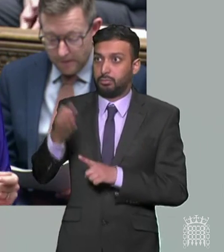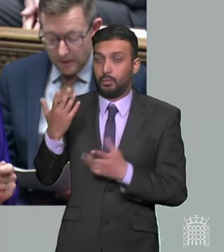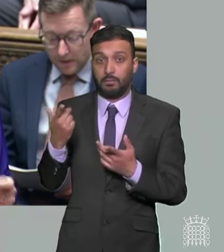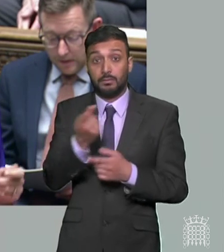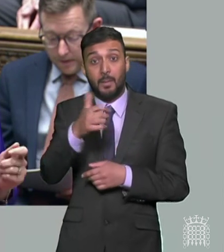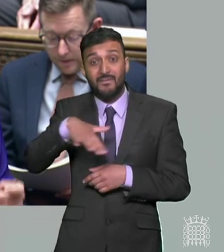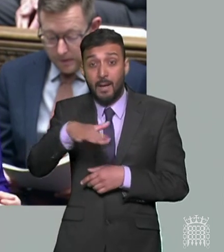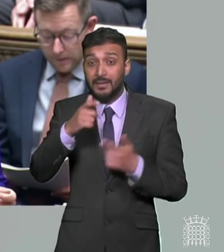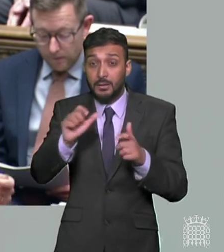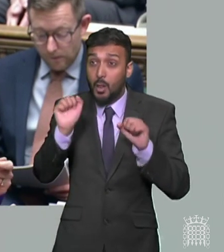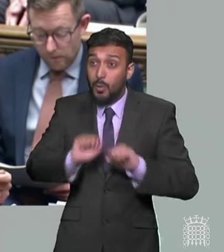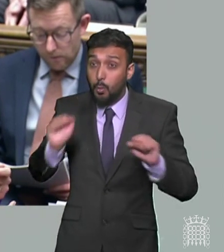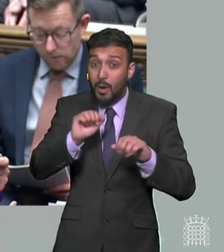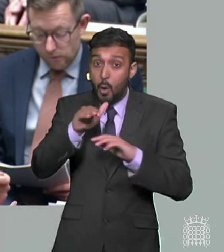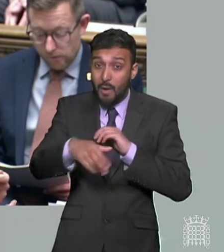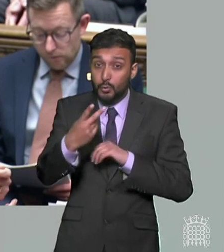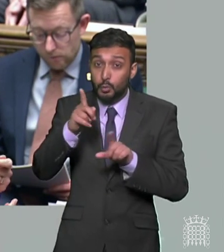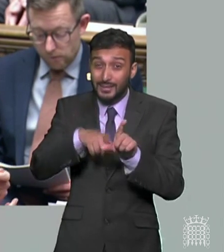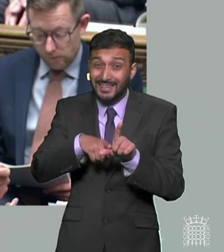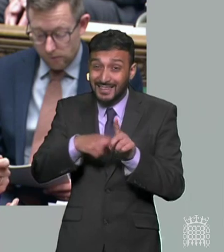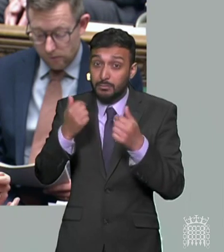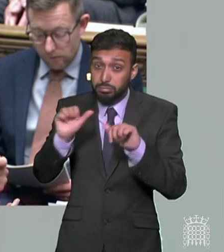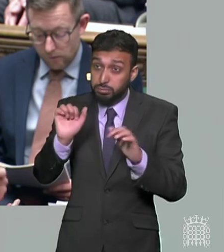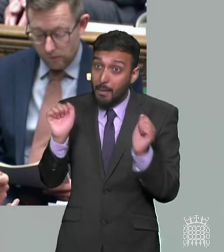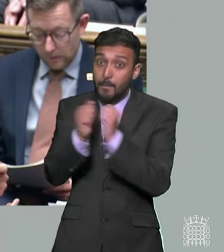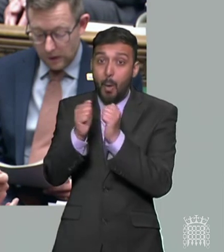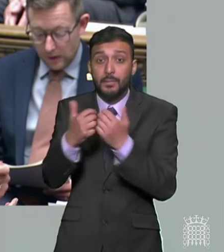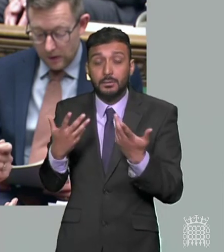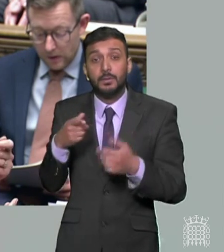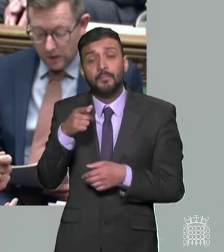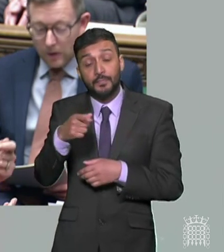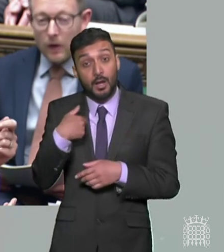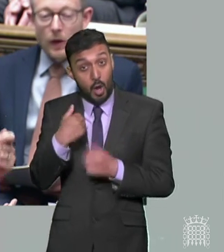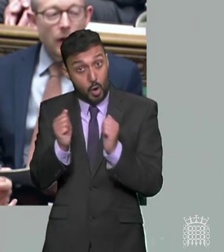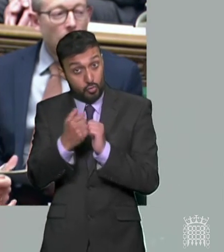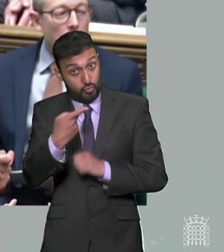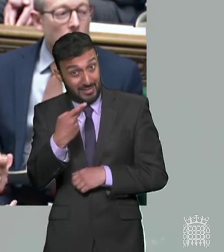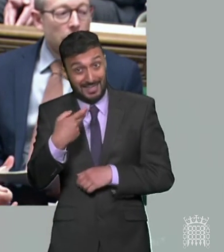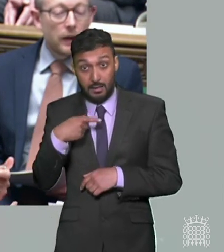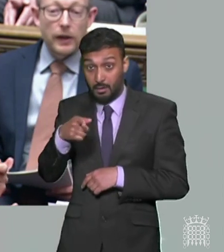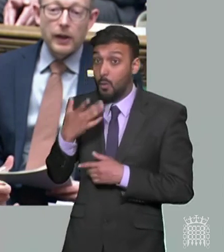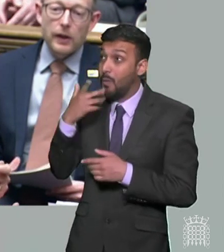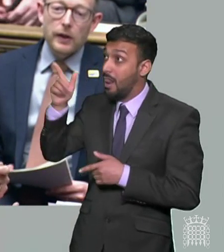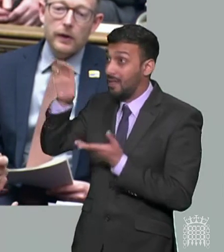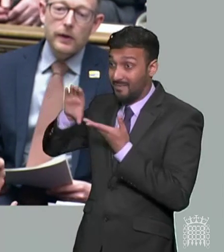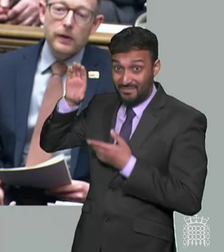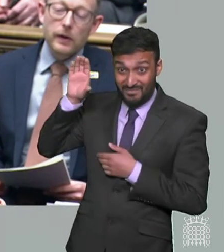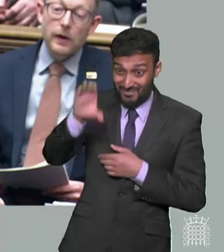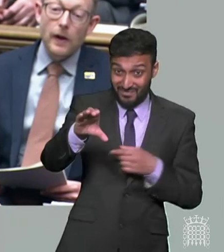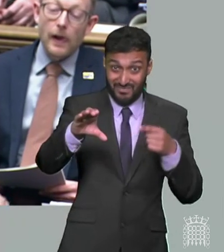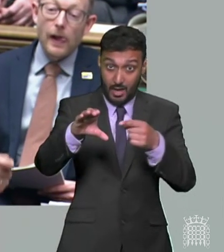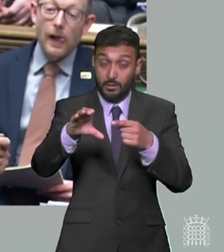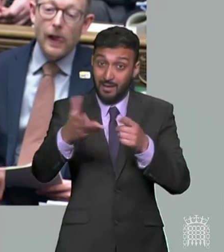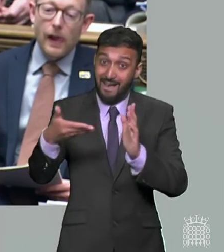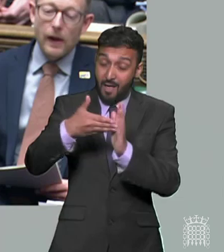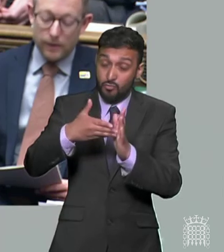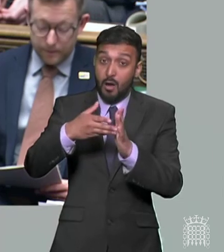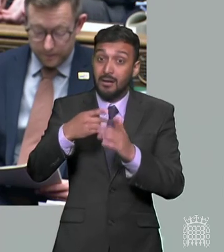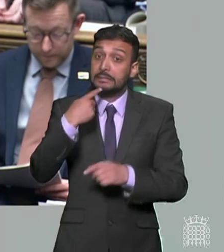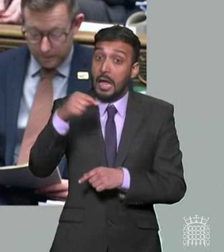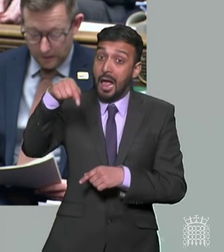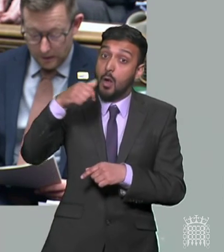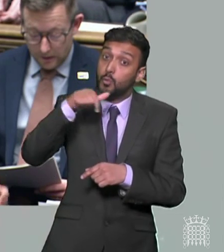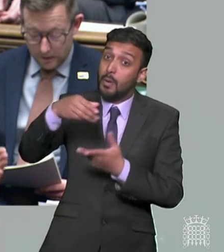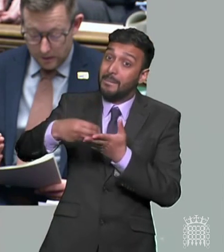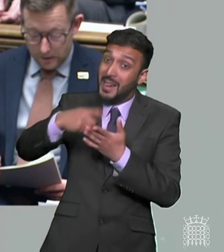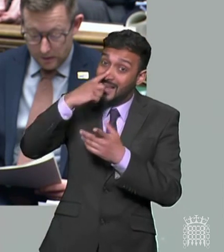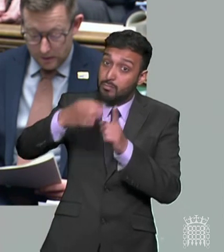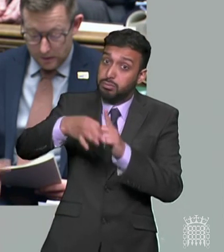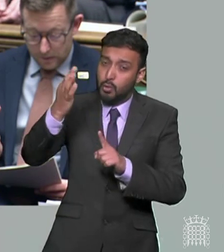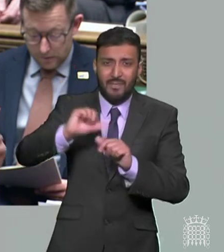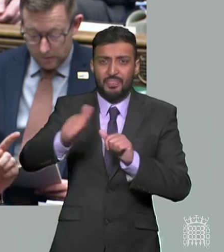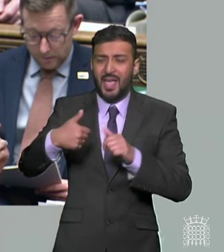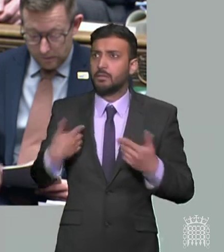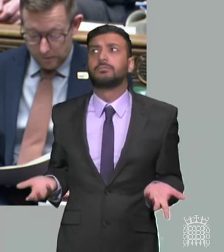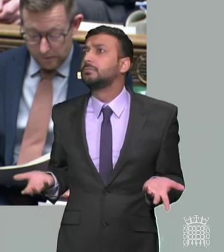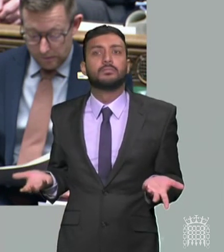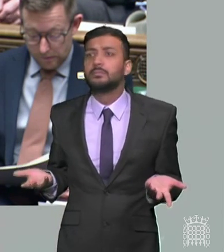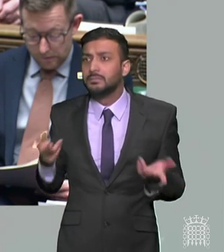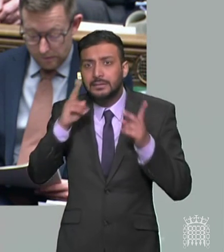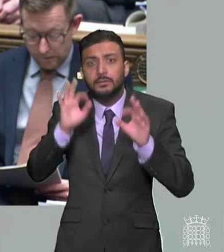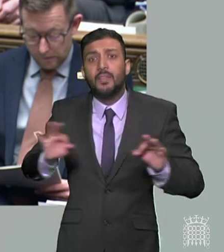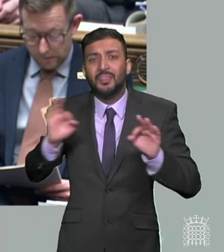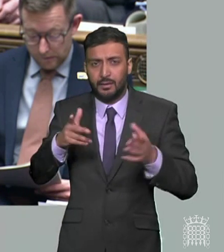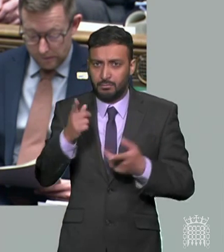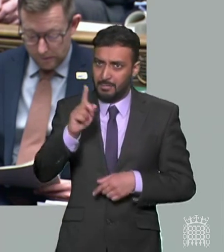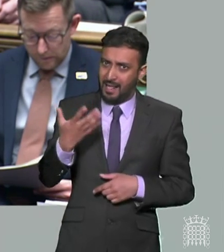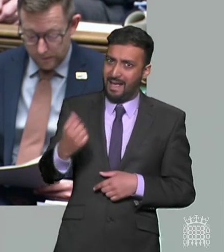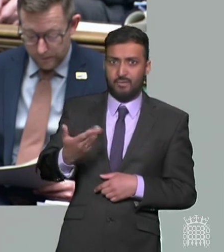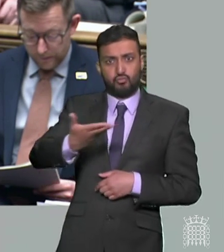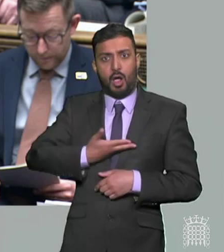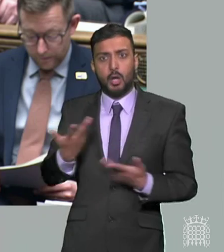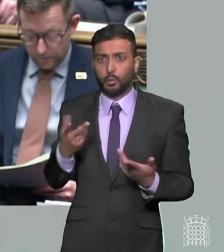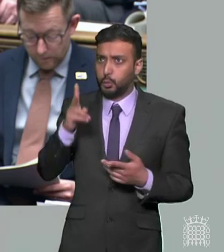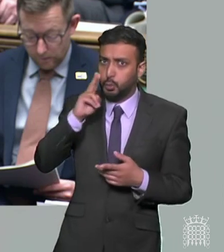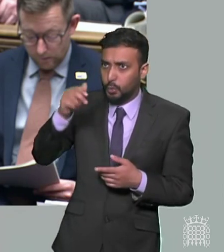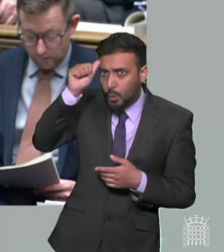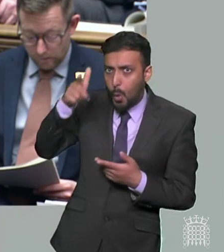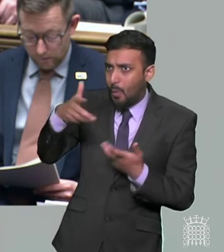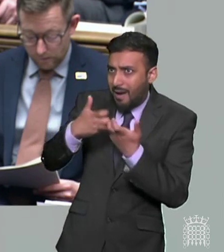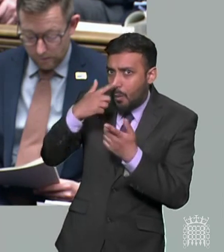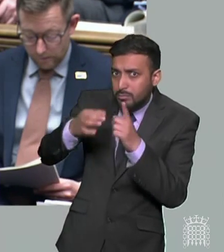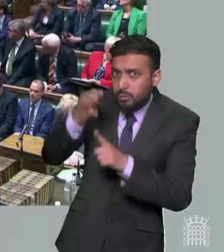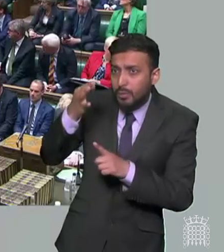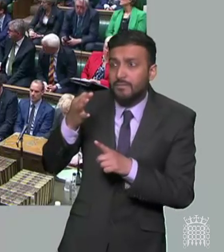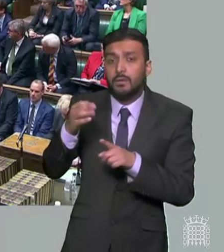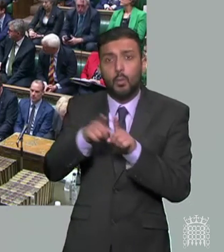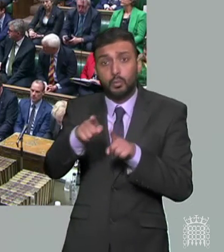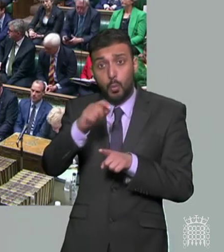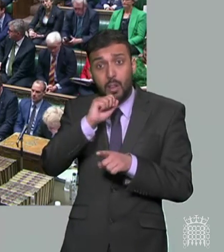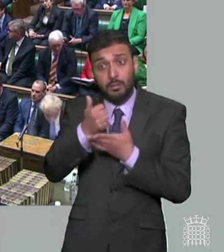Does my right honourable Friend agree that when a significant amount of public money is invested, people have a right to know how and when services will be improved, and will he support my campaign for a 12-month maximum wait for any family in West Berkshire seeking a diagnosis of this kind?